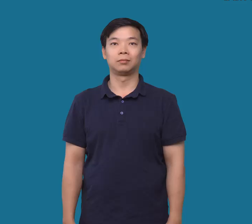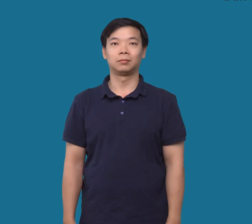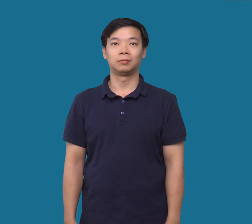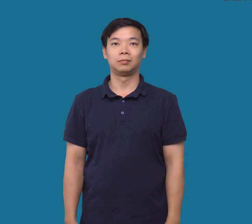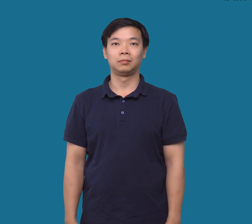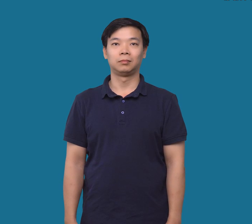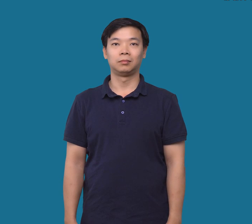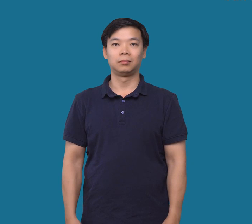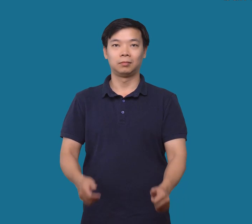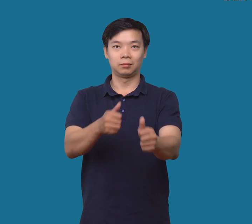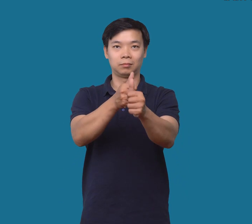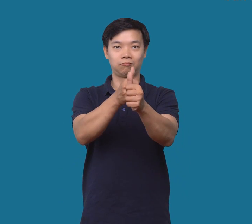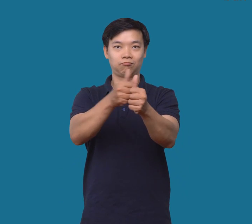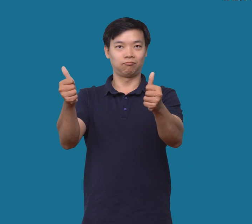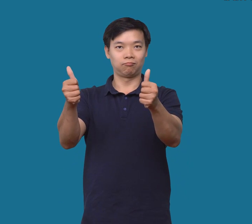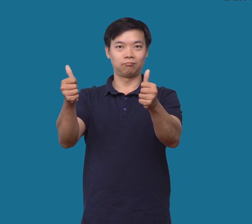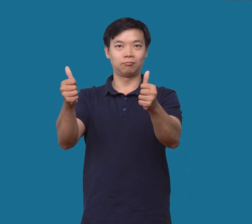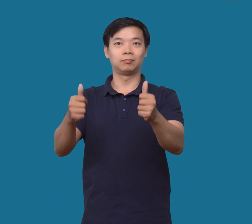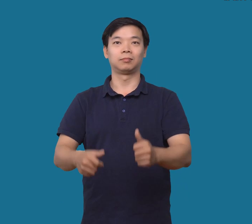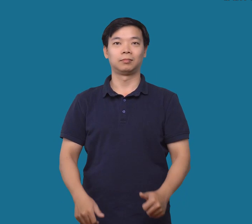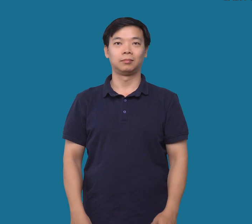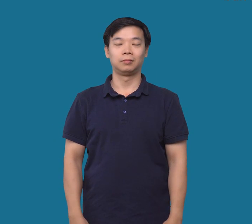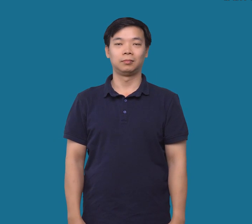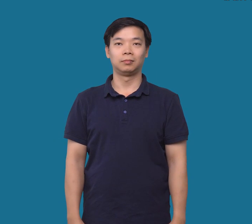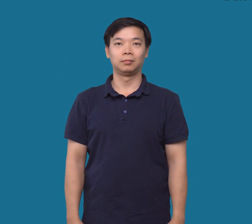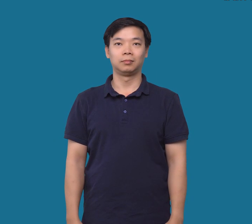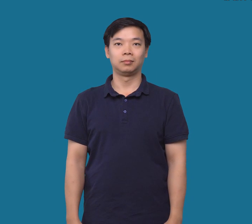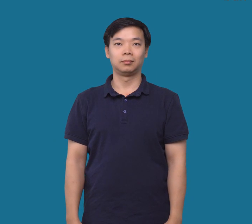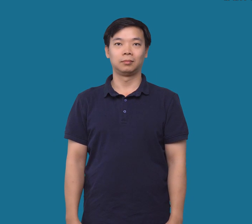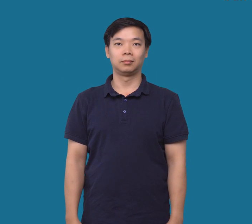bản sao (chỉ người)